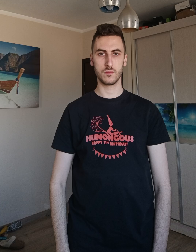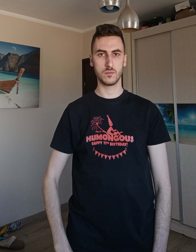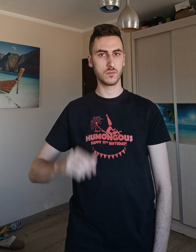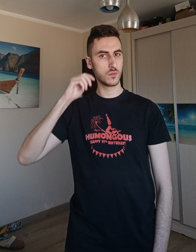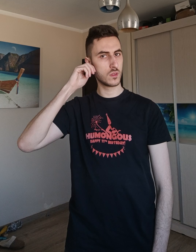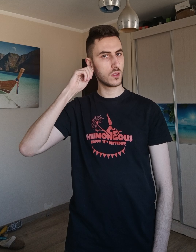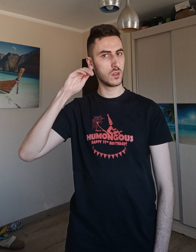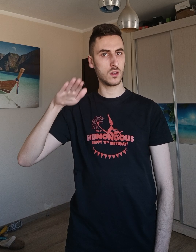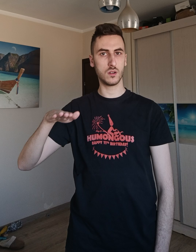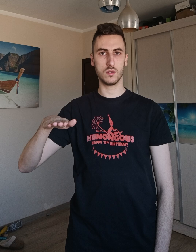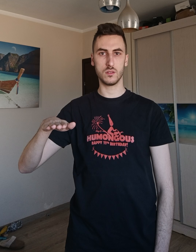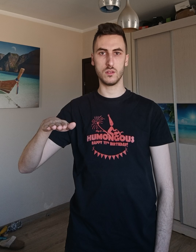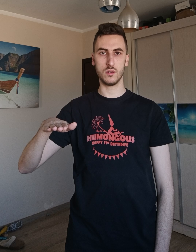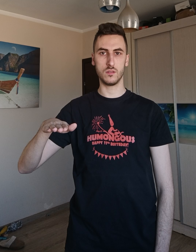ילדה